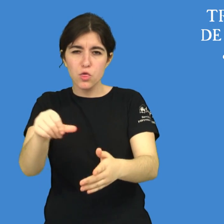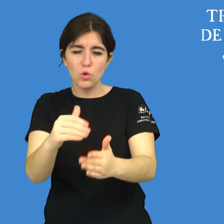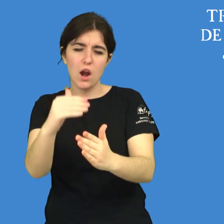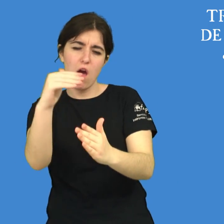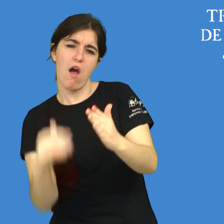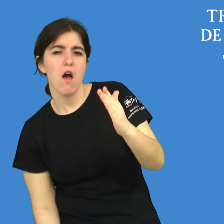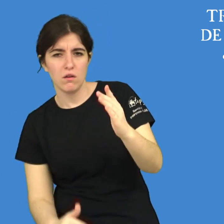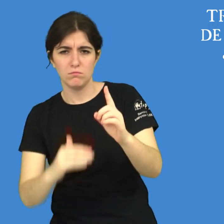inferior